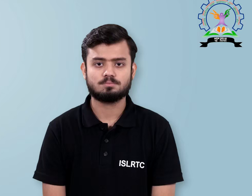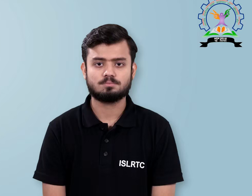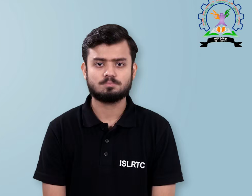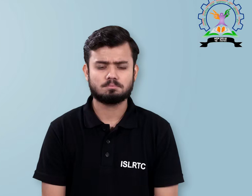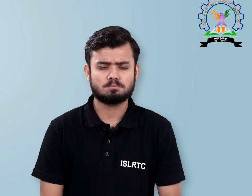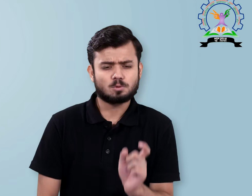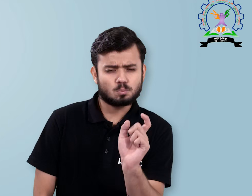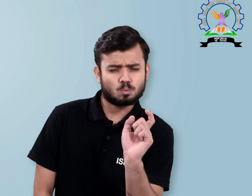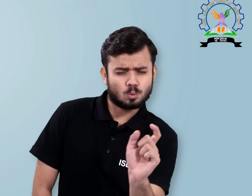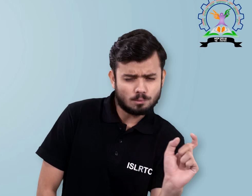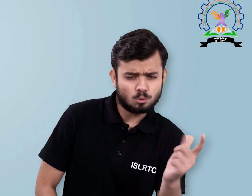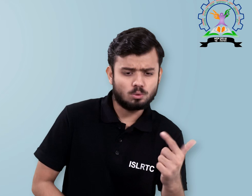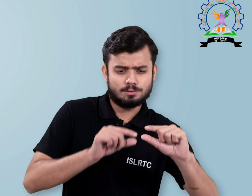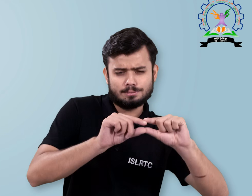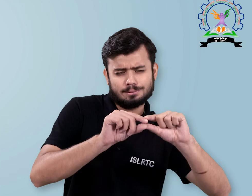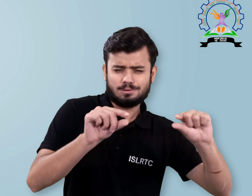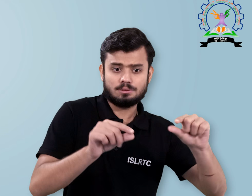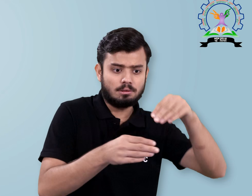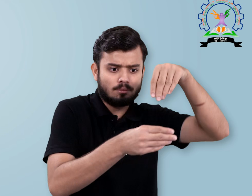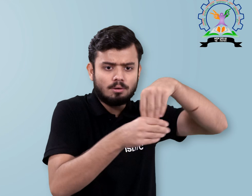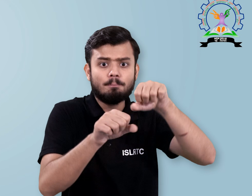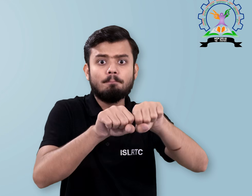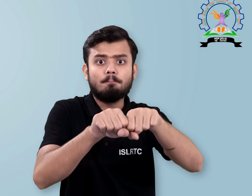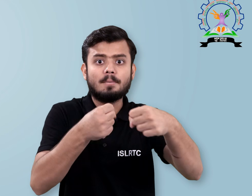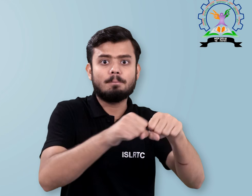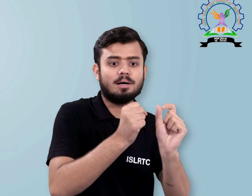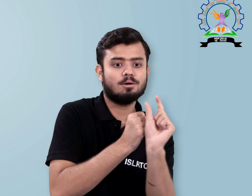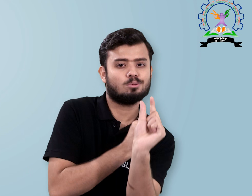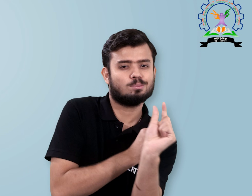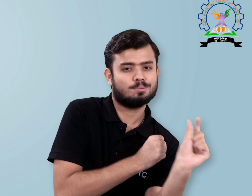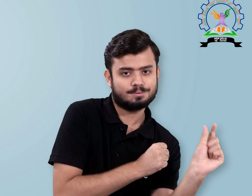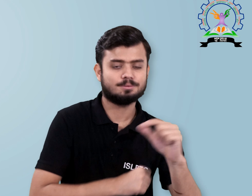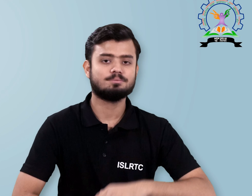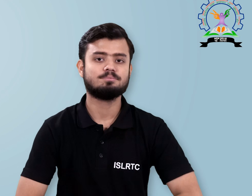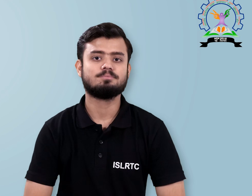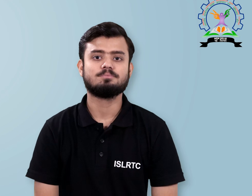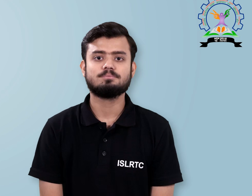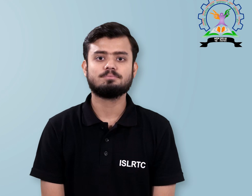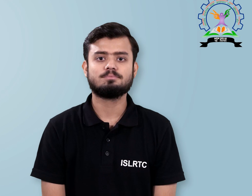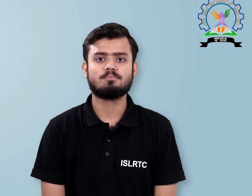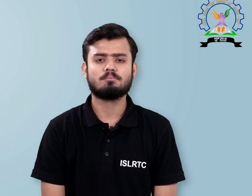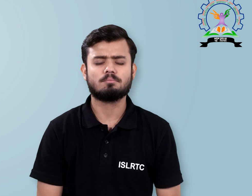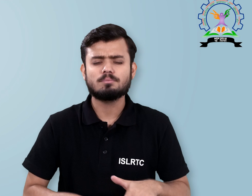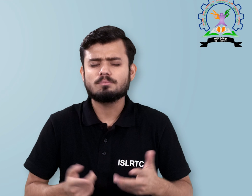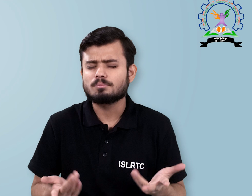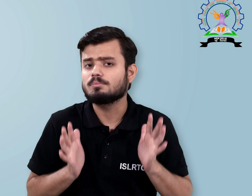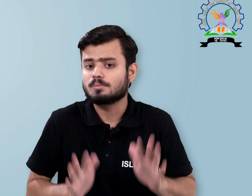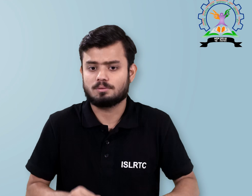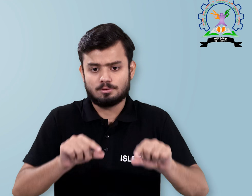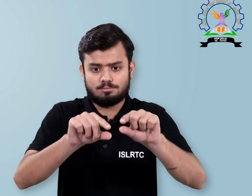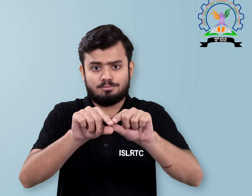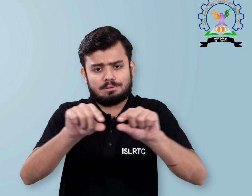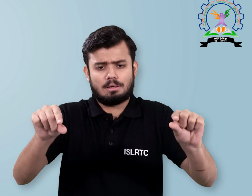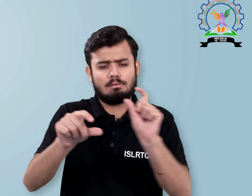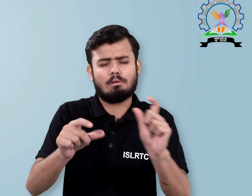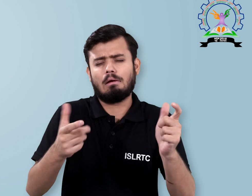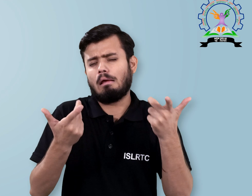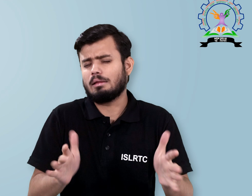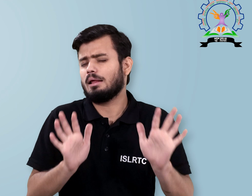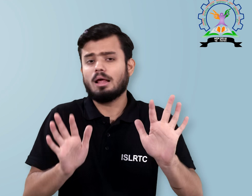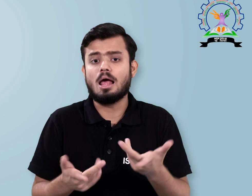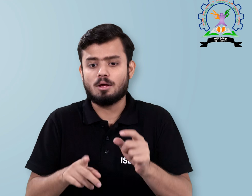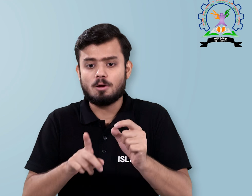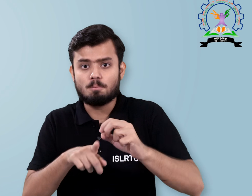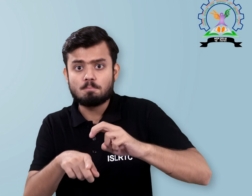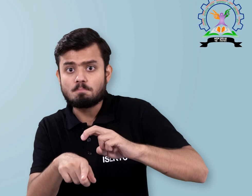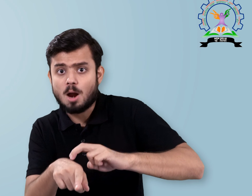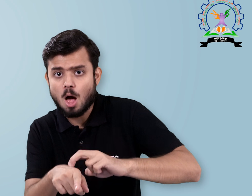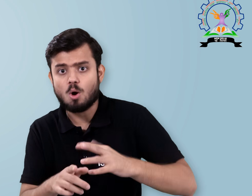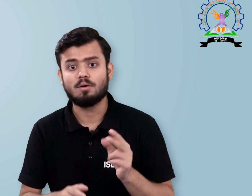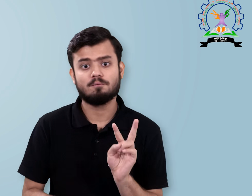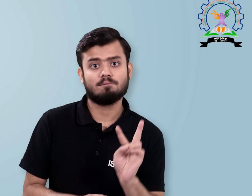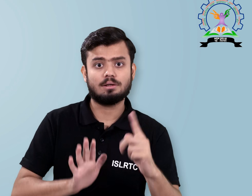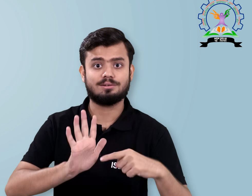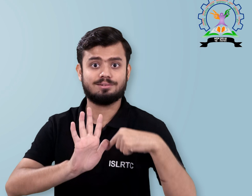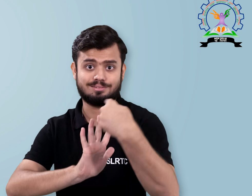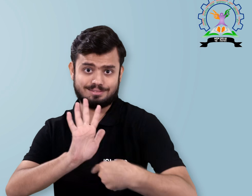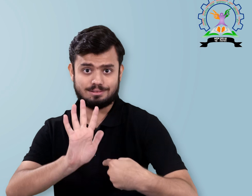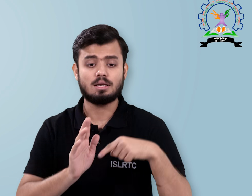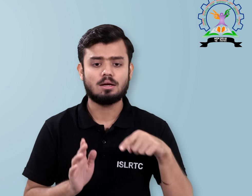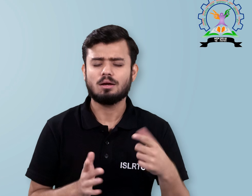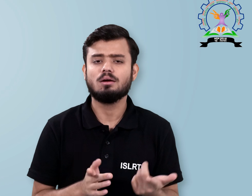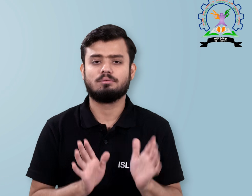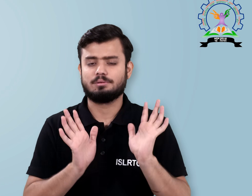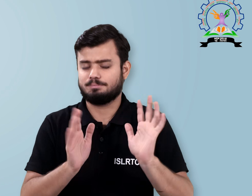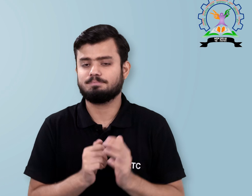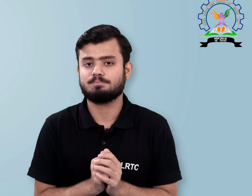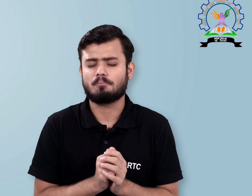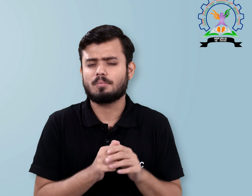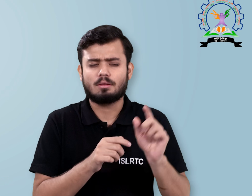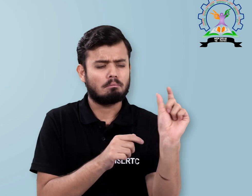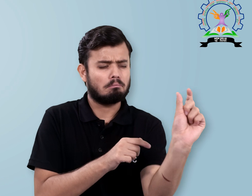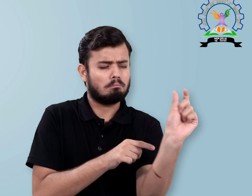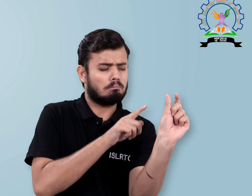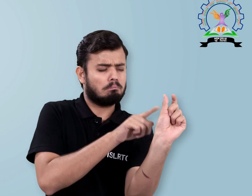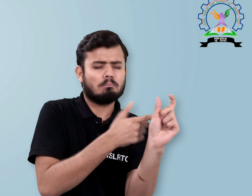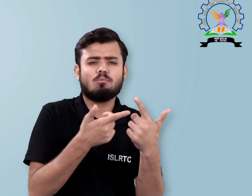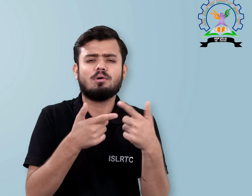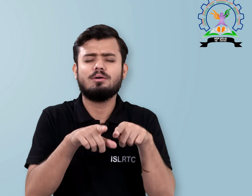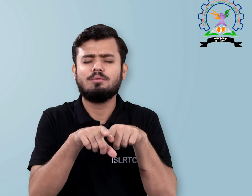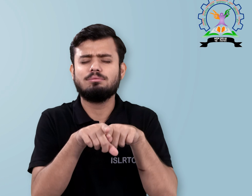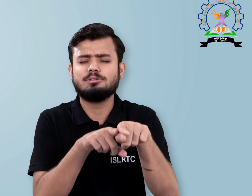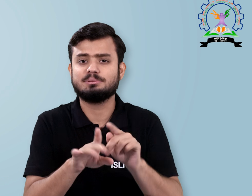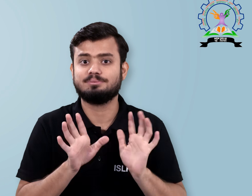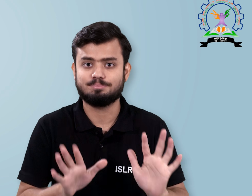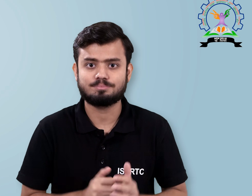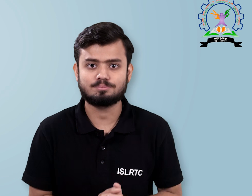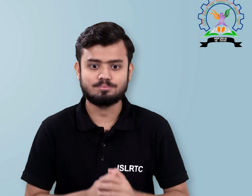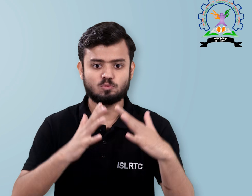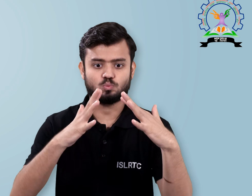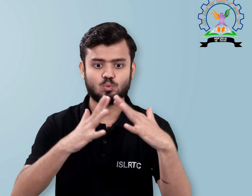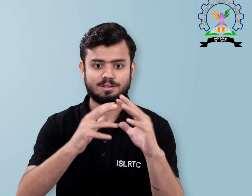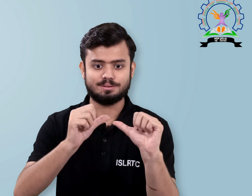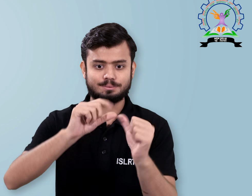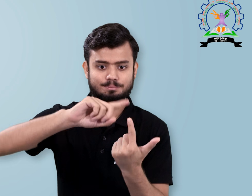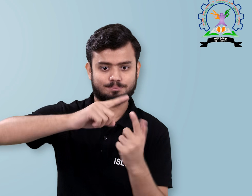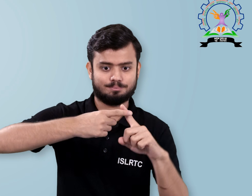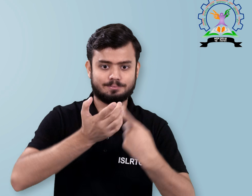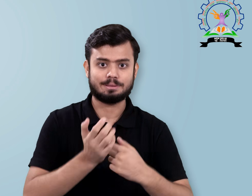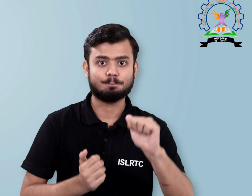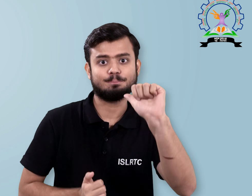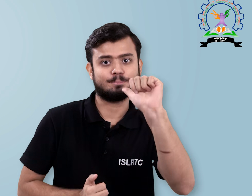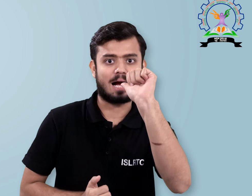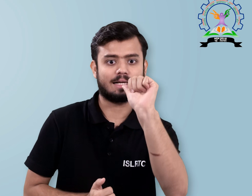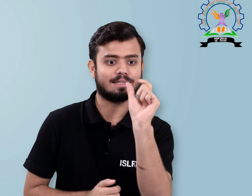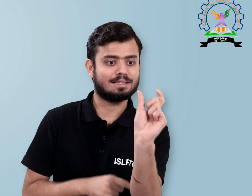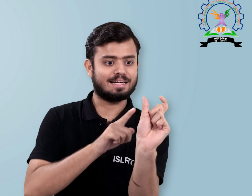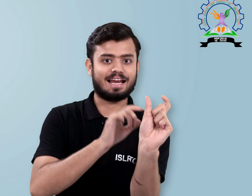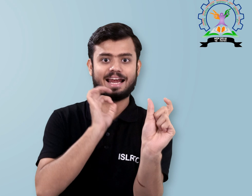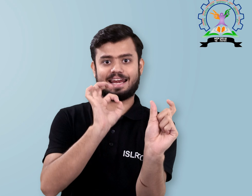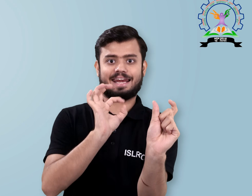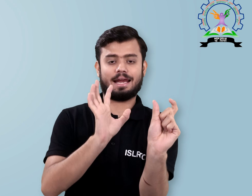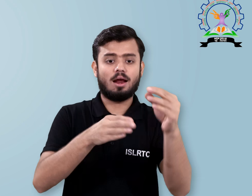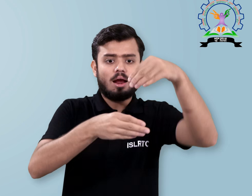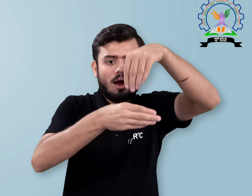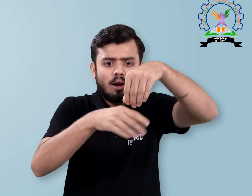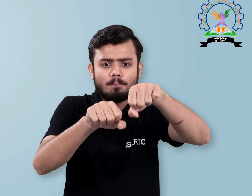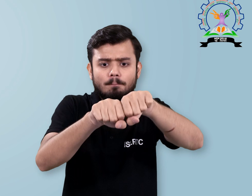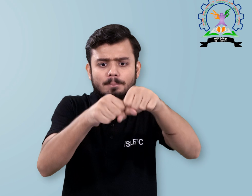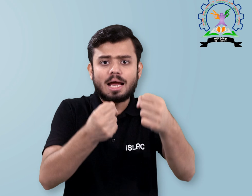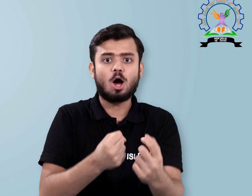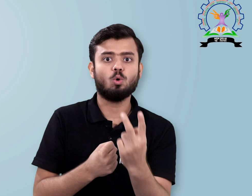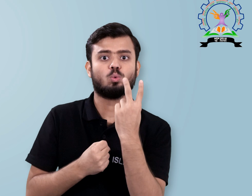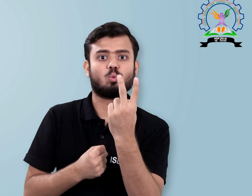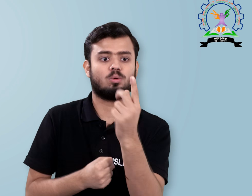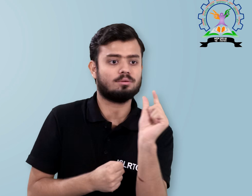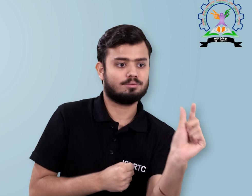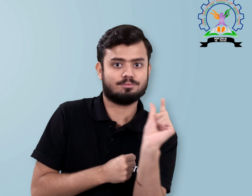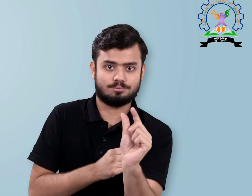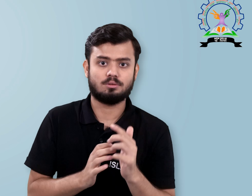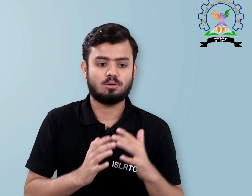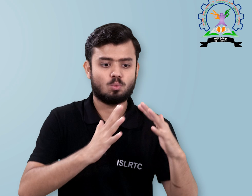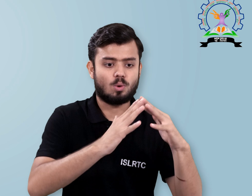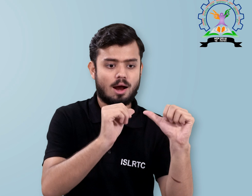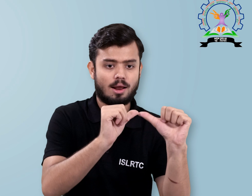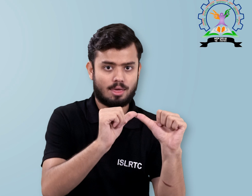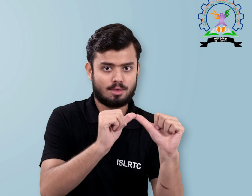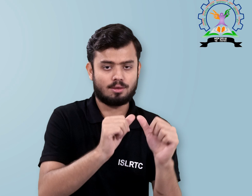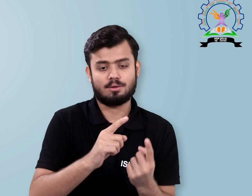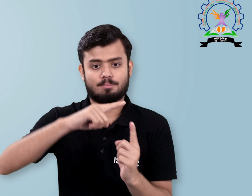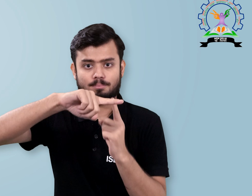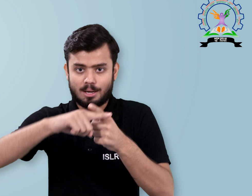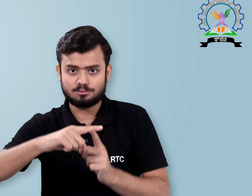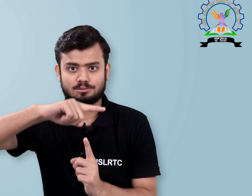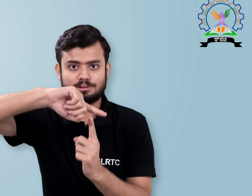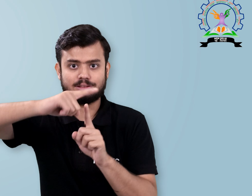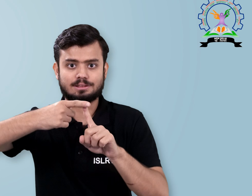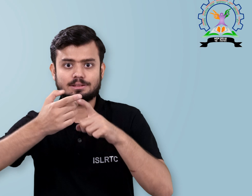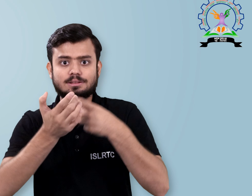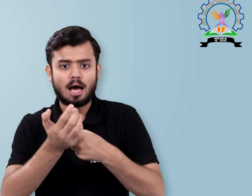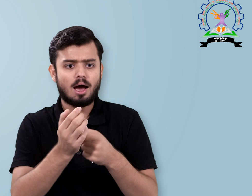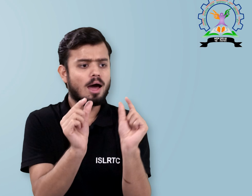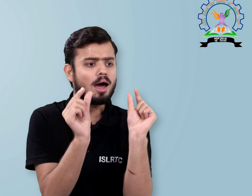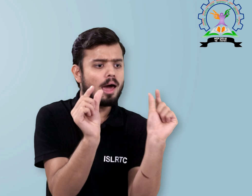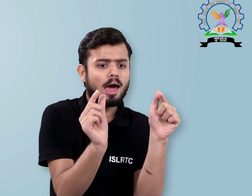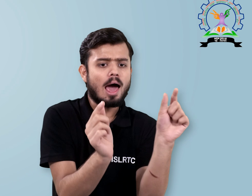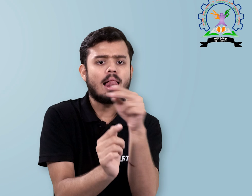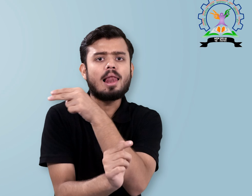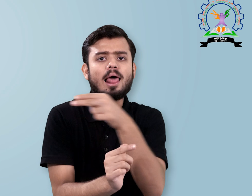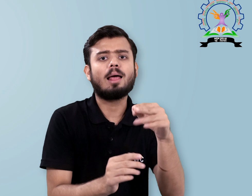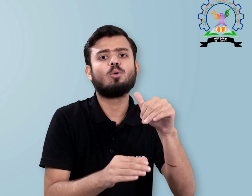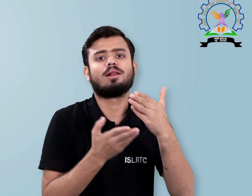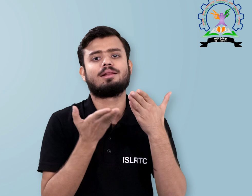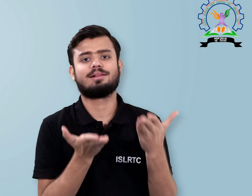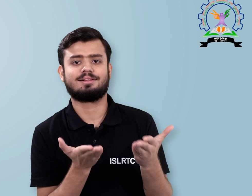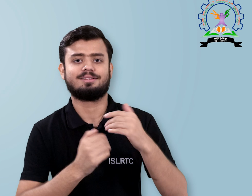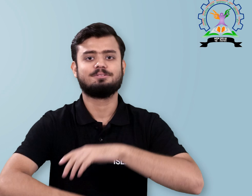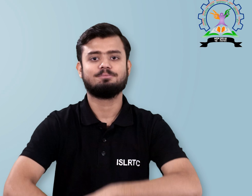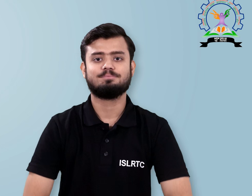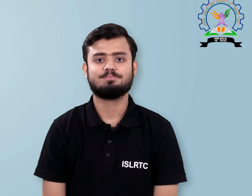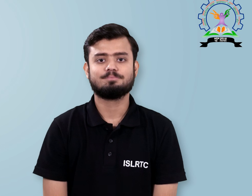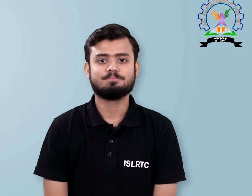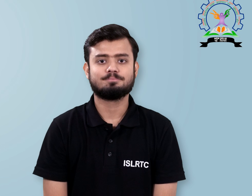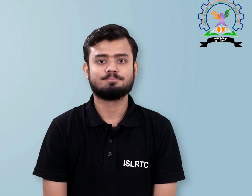Syllable A syllable is a unit of pronunciation that typically contains a single vowel sound, with or without surrounding consonants, forming the whole or a part of a word. For example, the word “water” has two syllables: “wa” and “ter.